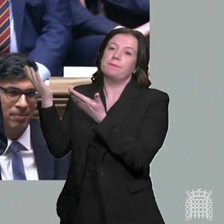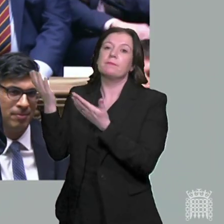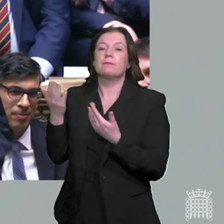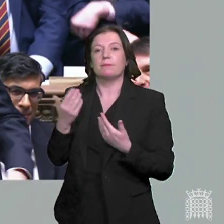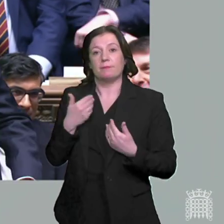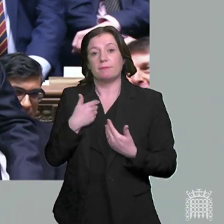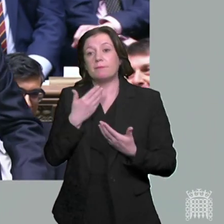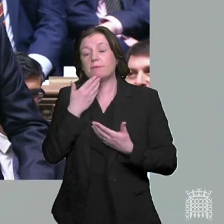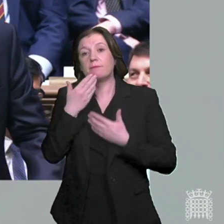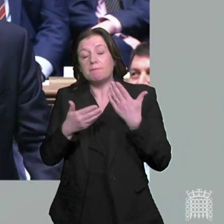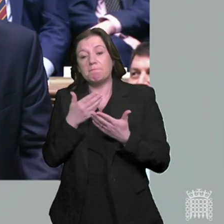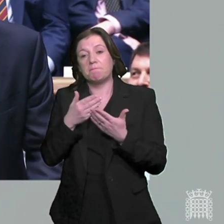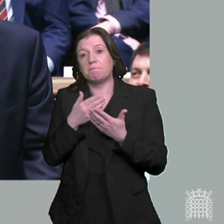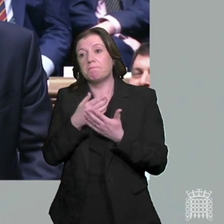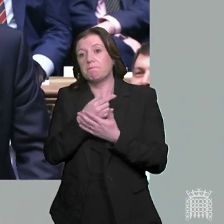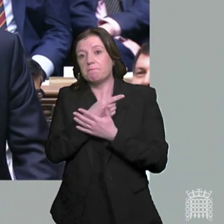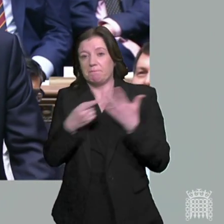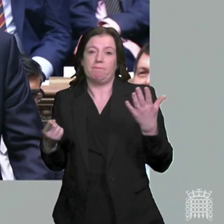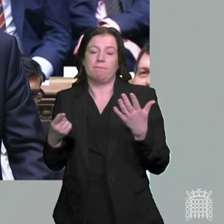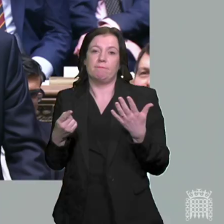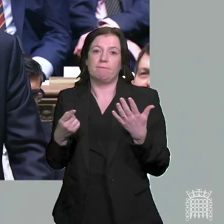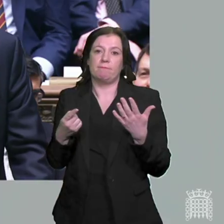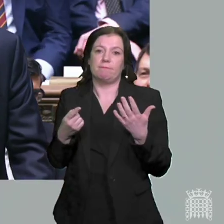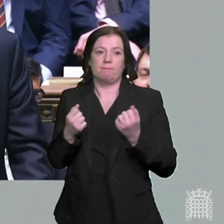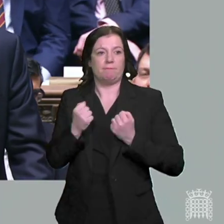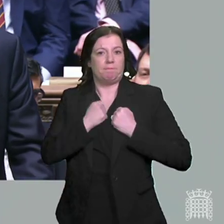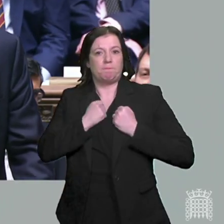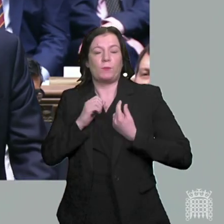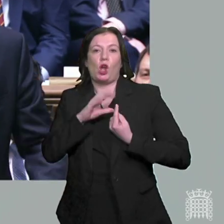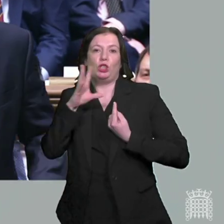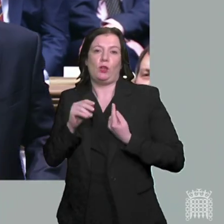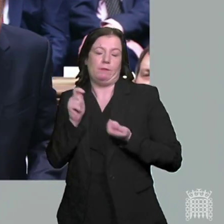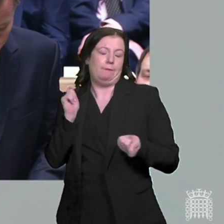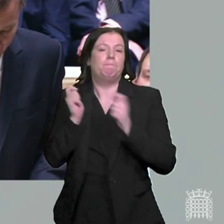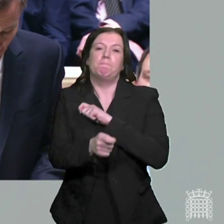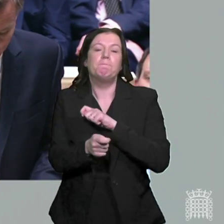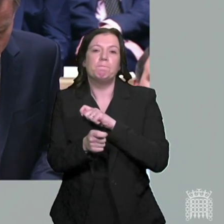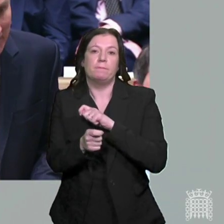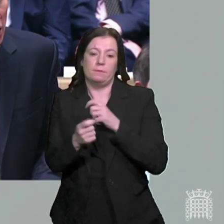Today we complete a landmark Conservative reform.